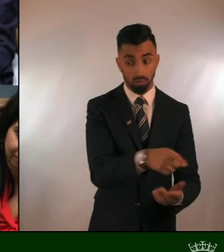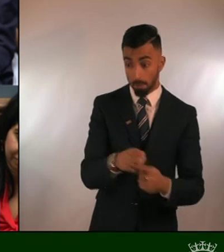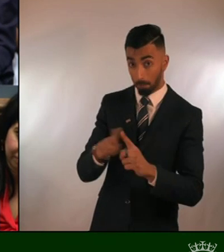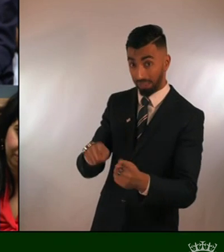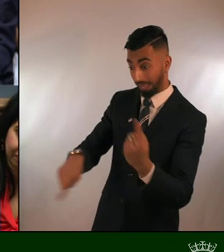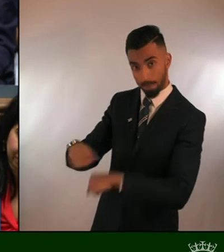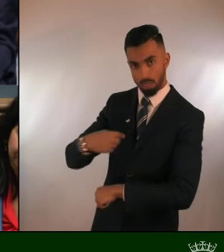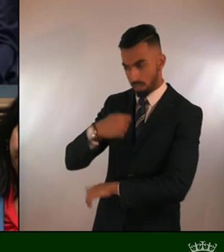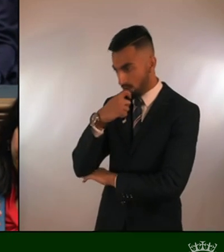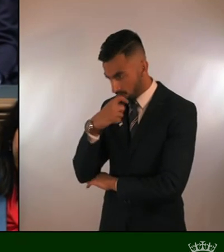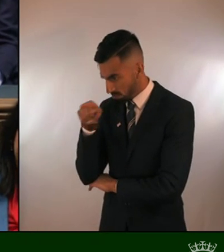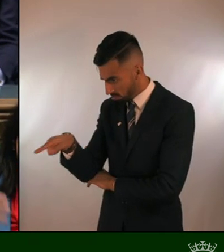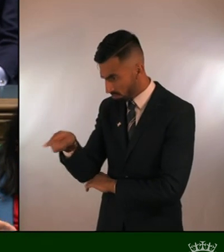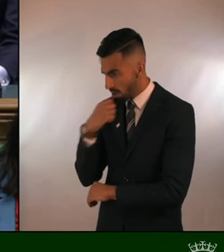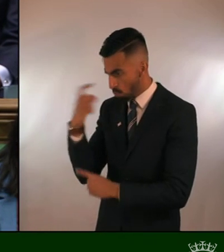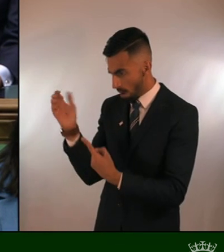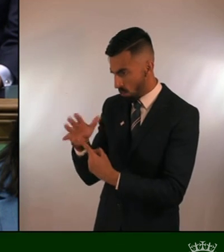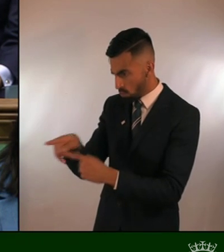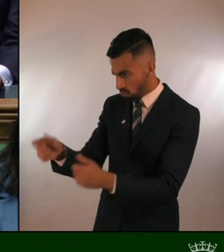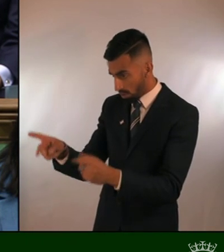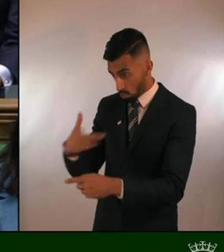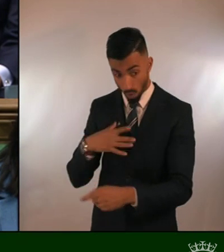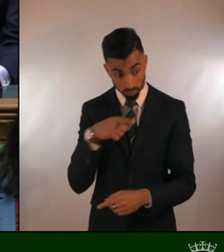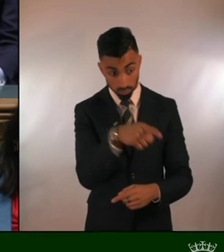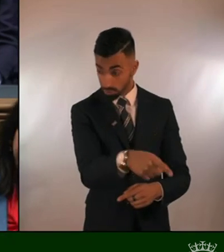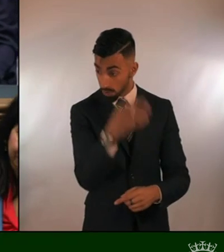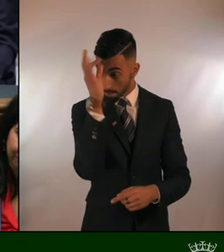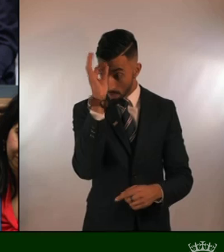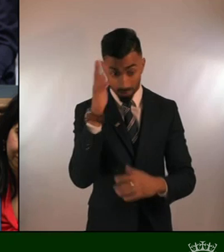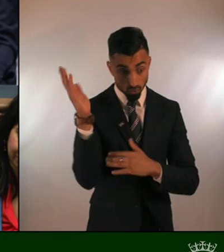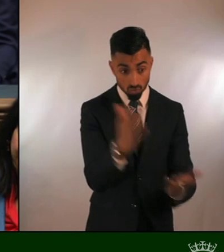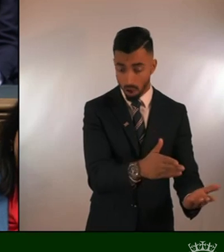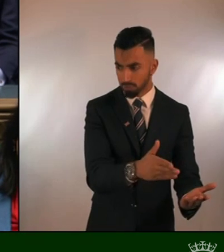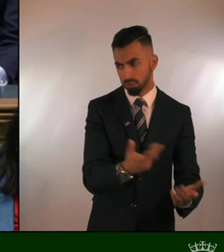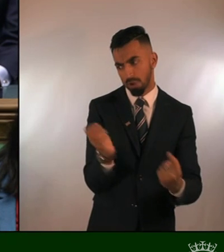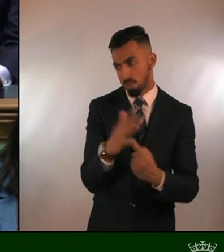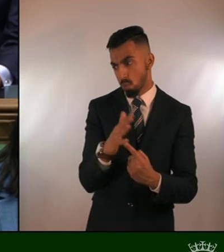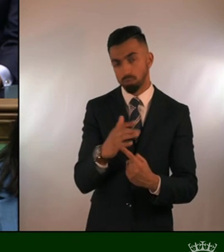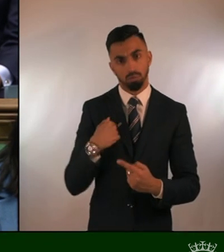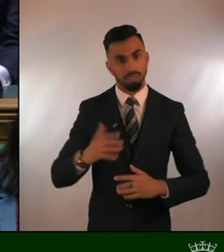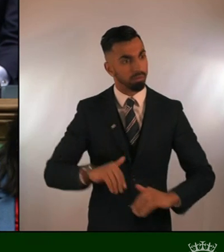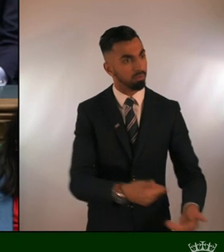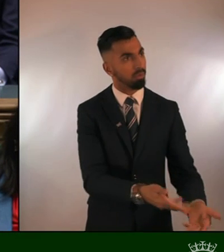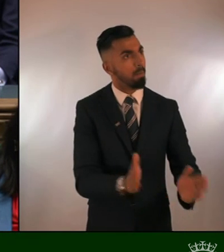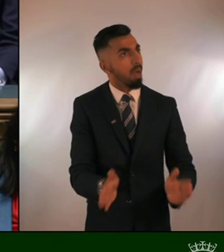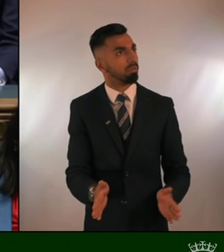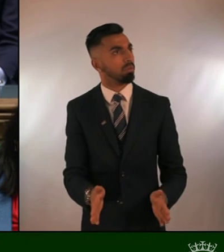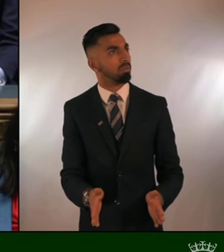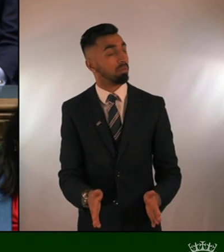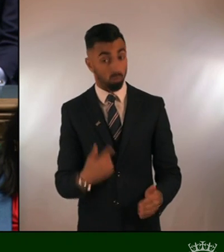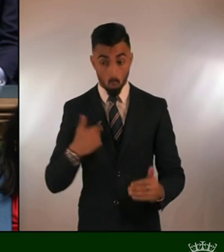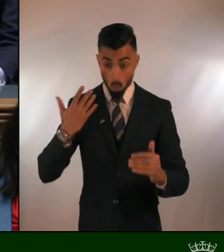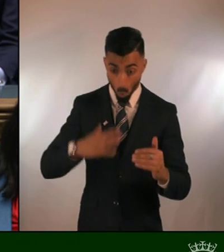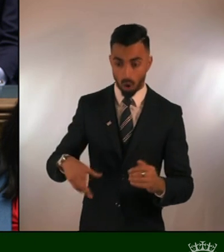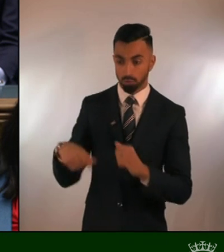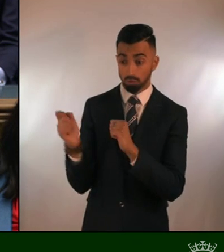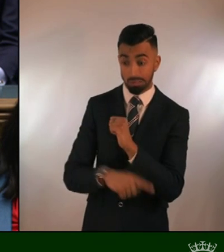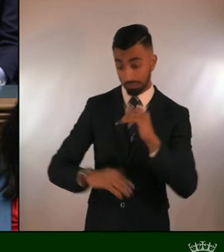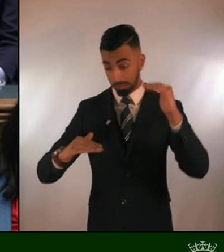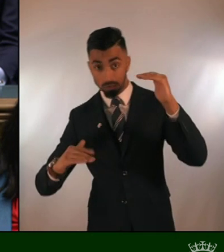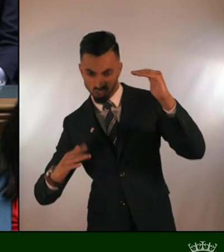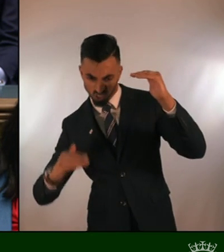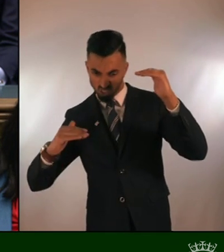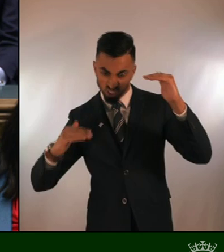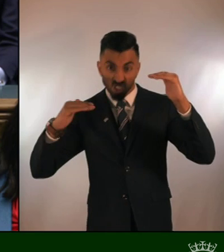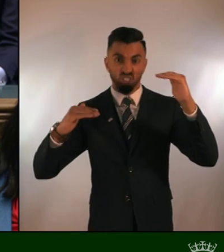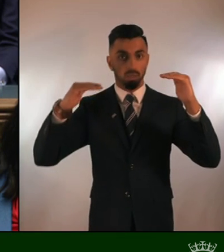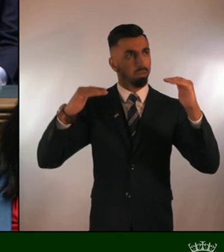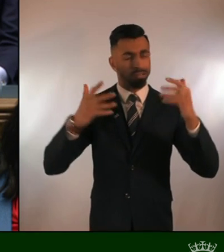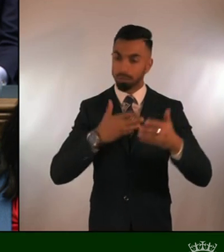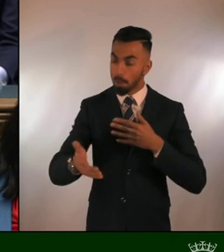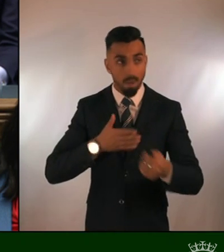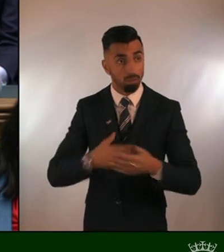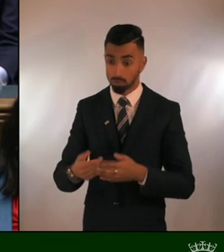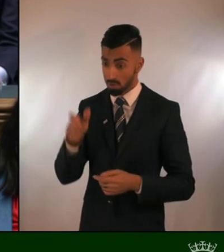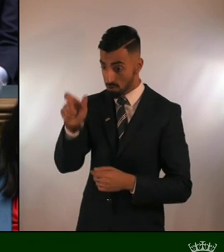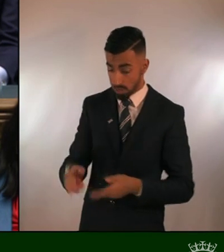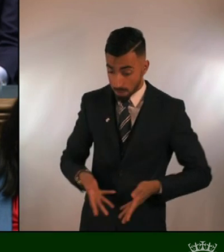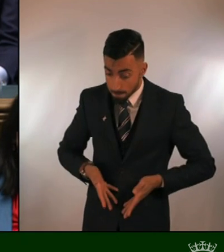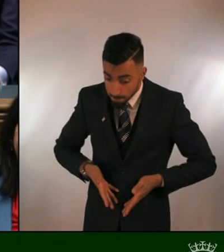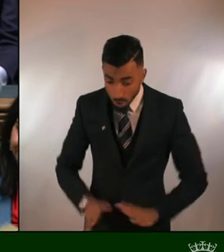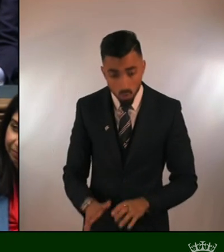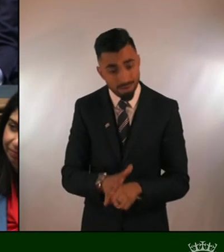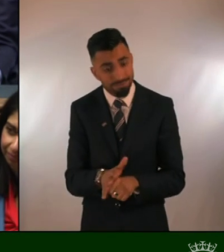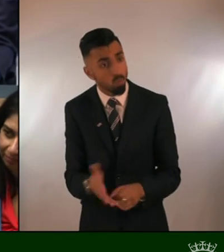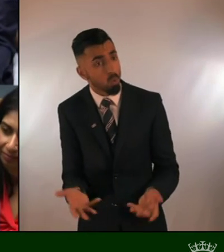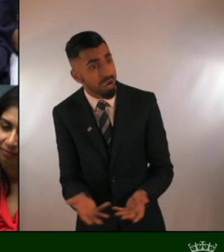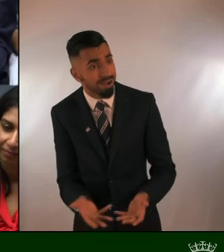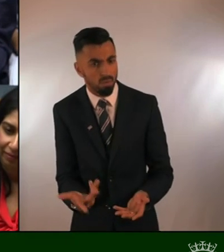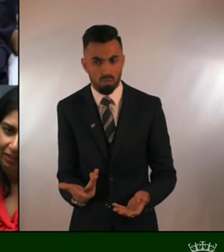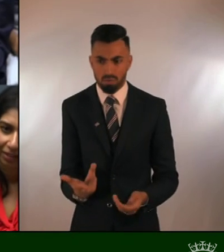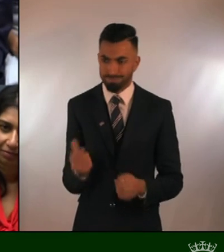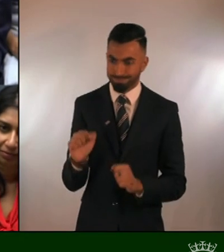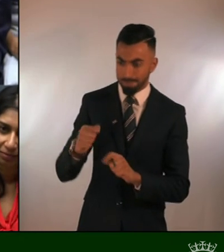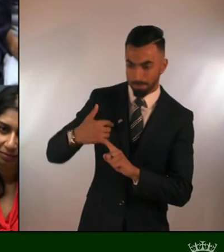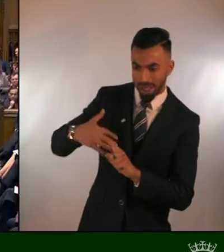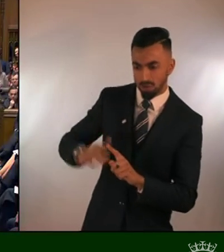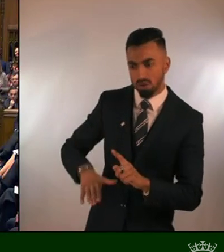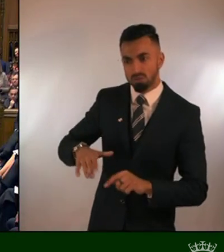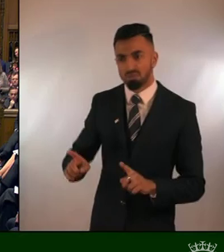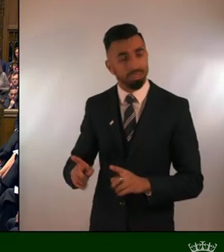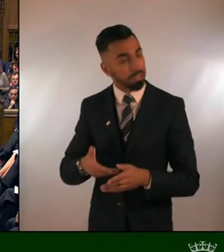Our public services are one of the most important tools by which we, the Government, can level up and spread opportunity, so that no matter who you are or where you were born, you will have every chance to succeed in our modern, dynamic economy.